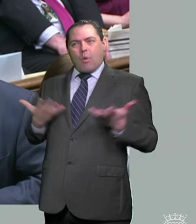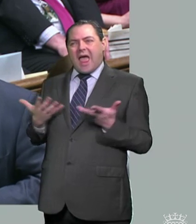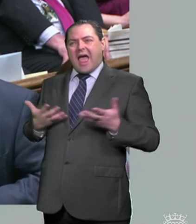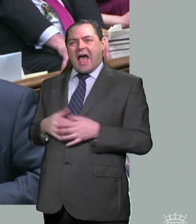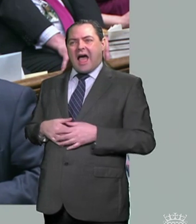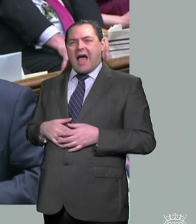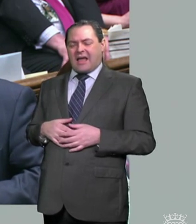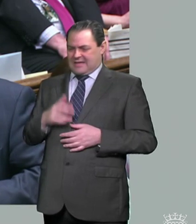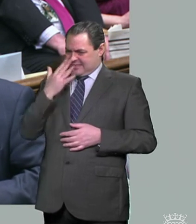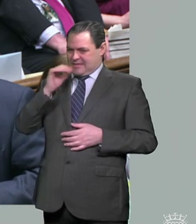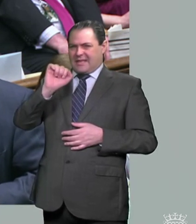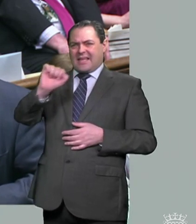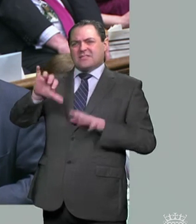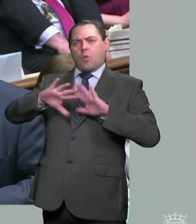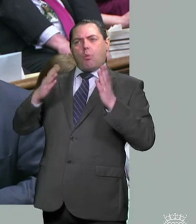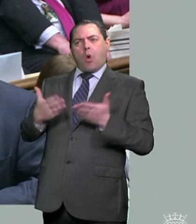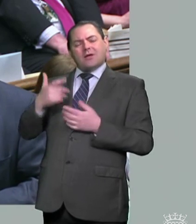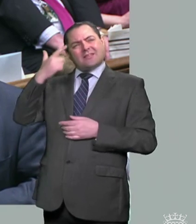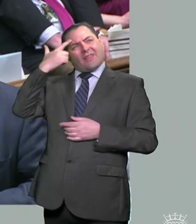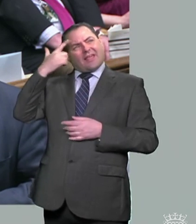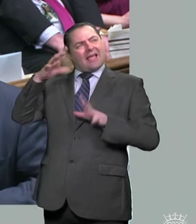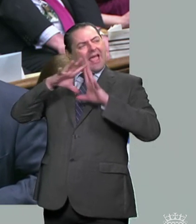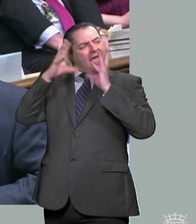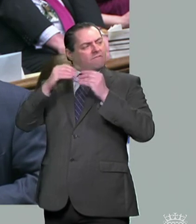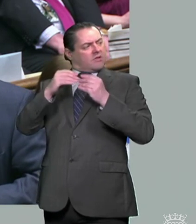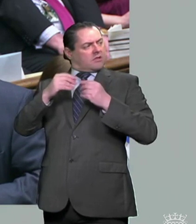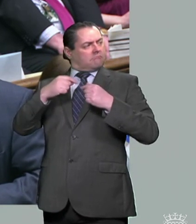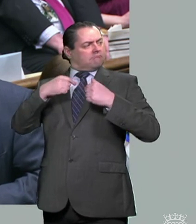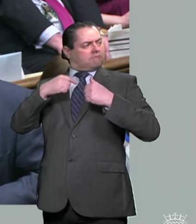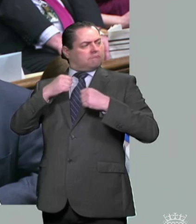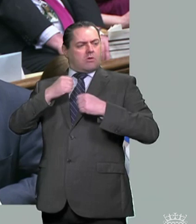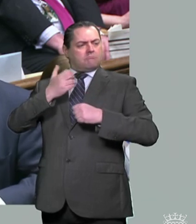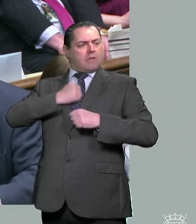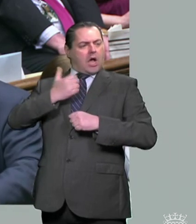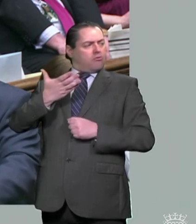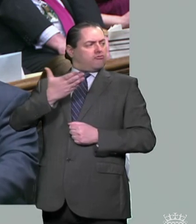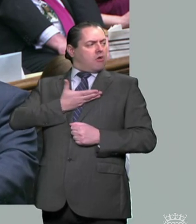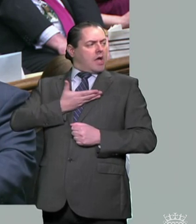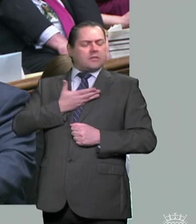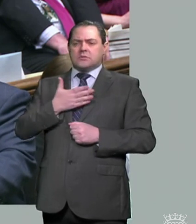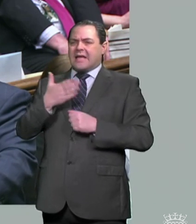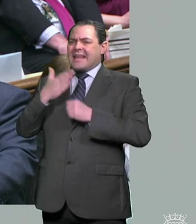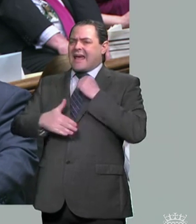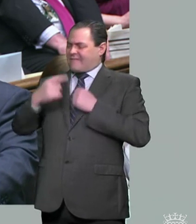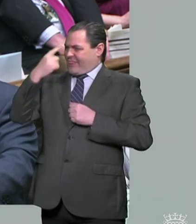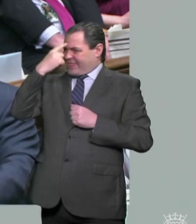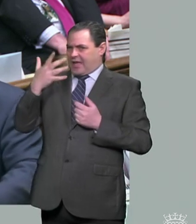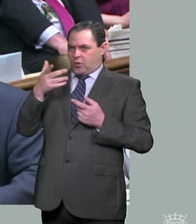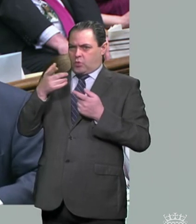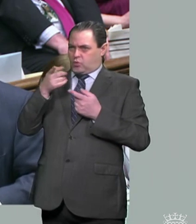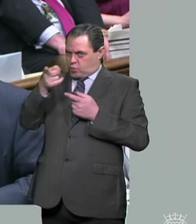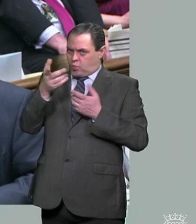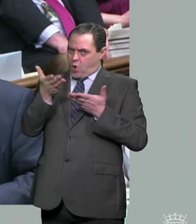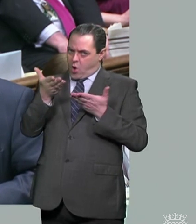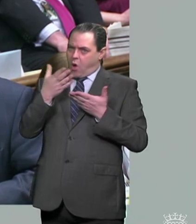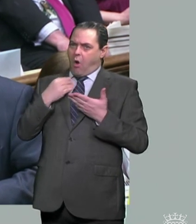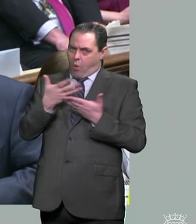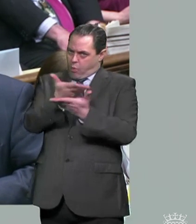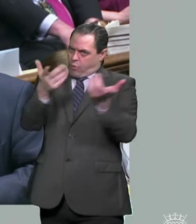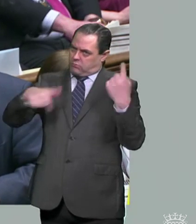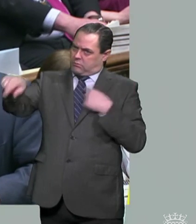He lives in a world where he thinks everything is owed to him, and he never pauses to think what he owes to the public.